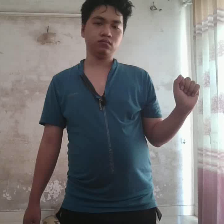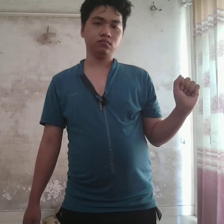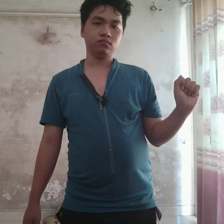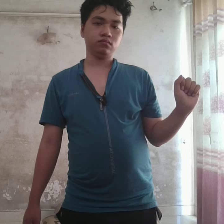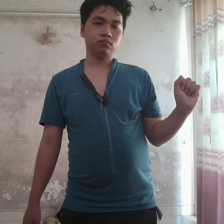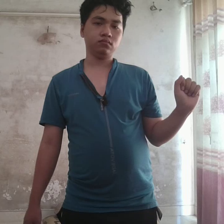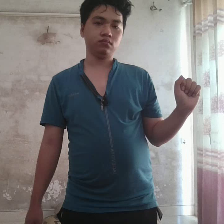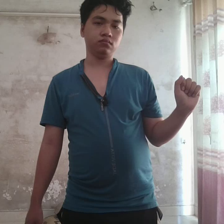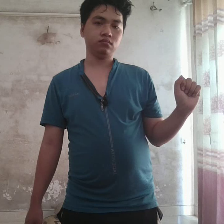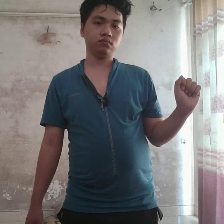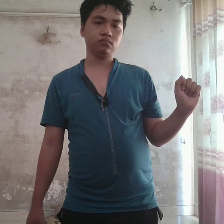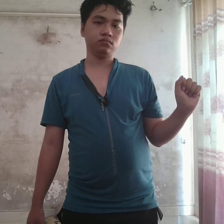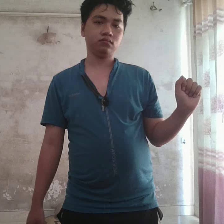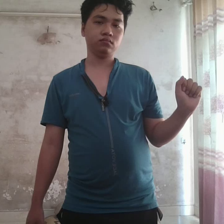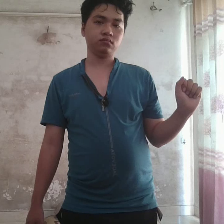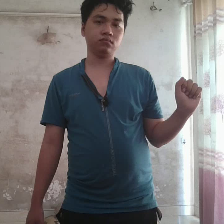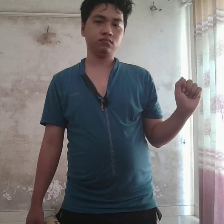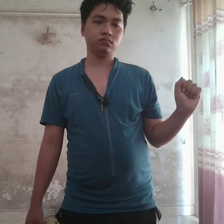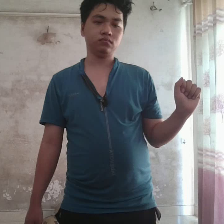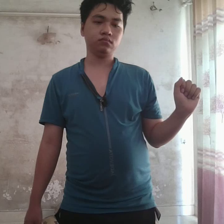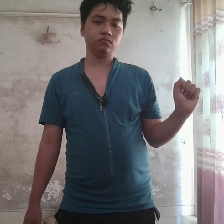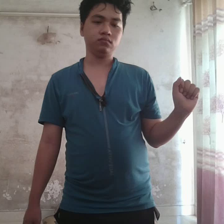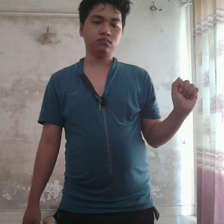a